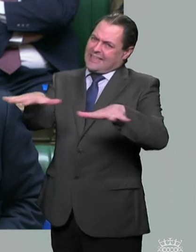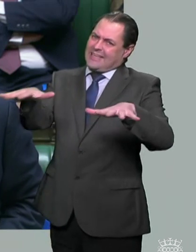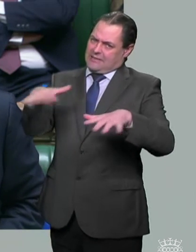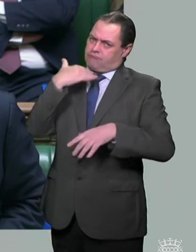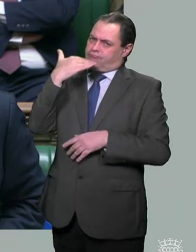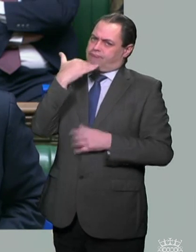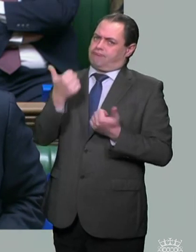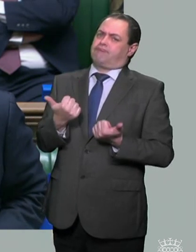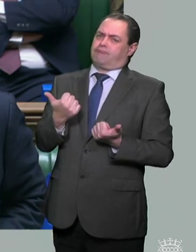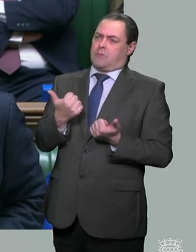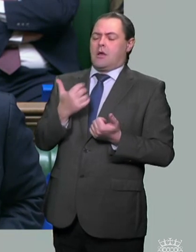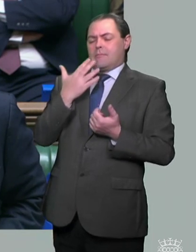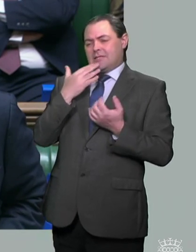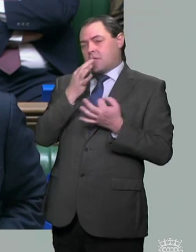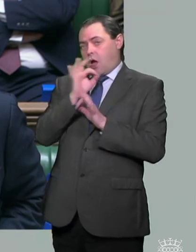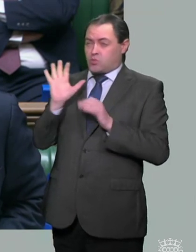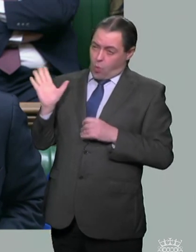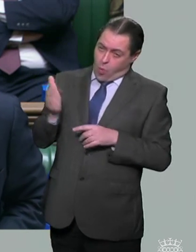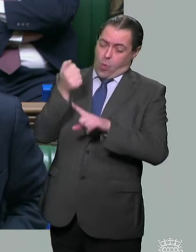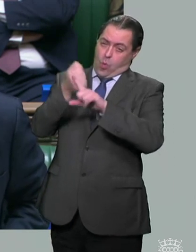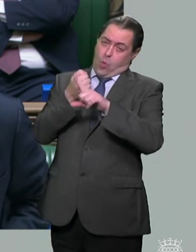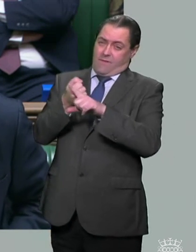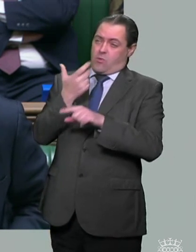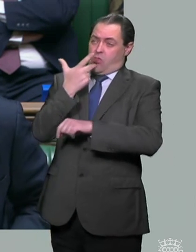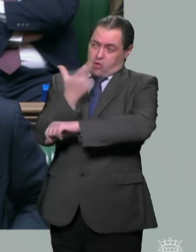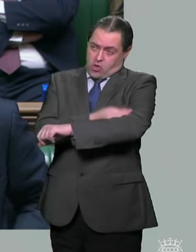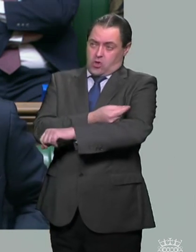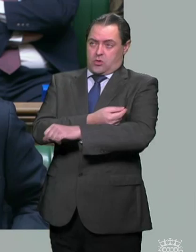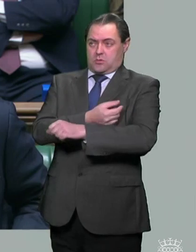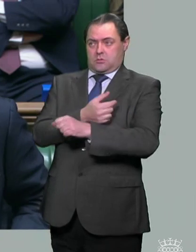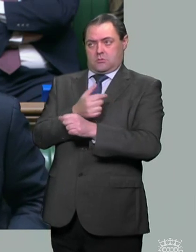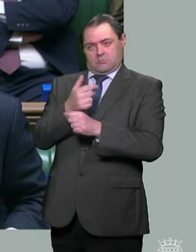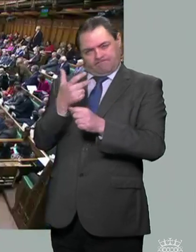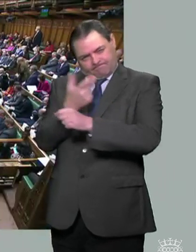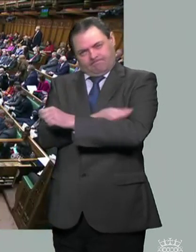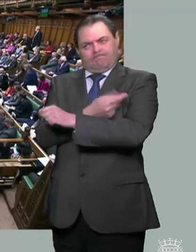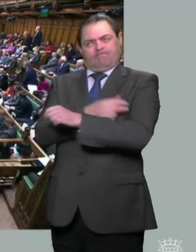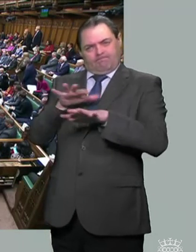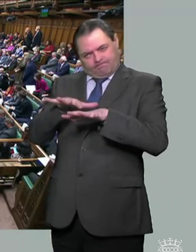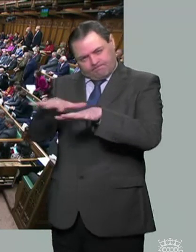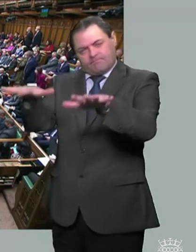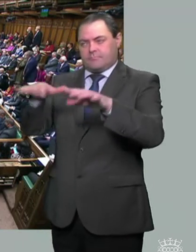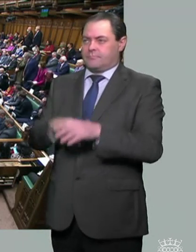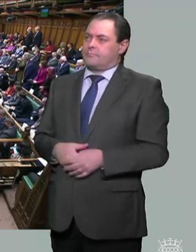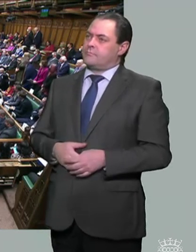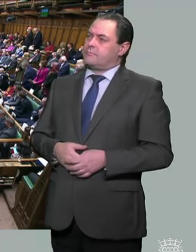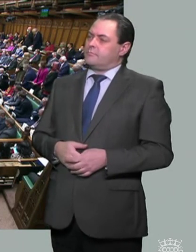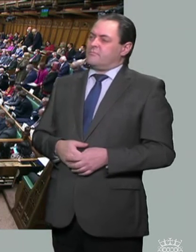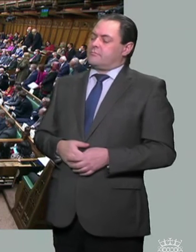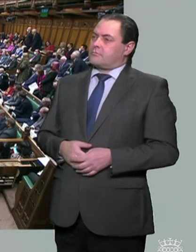I urge every Member of this House to join that campaign and that great British vaccination effort.